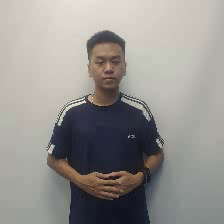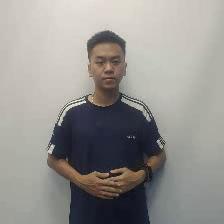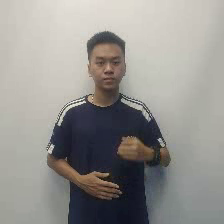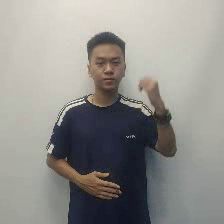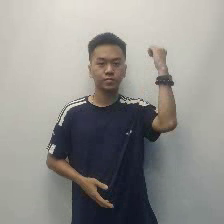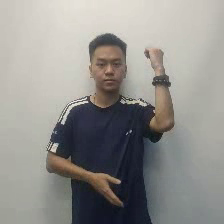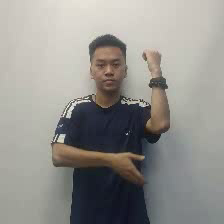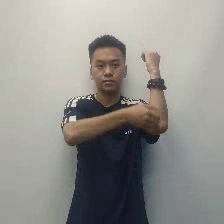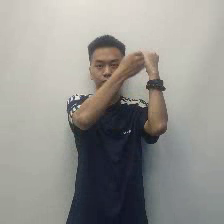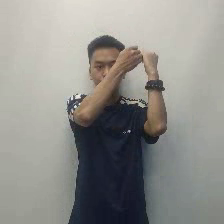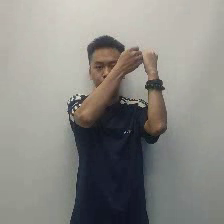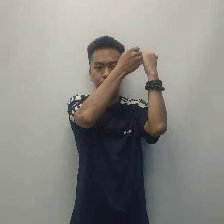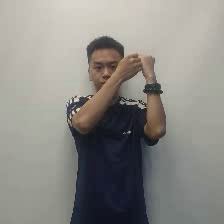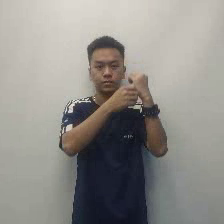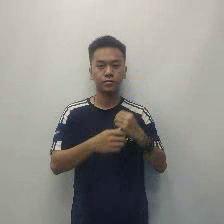Cứu